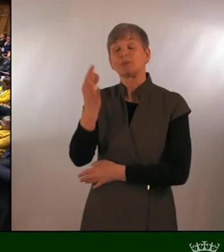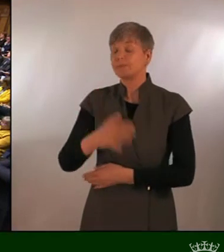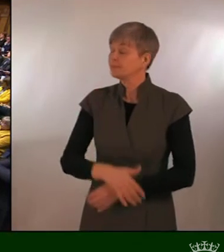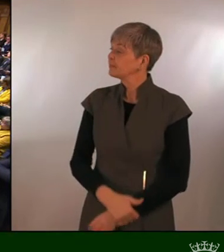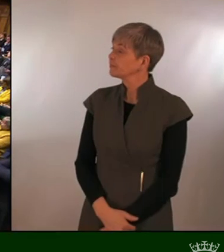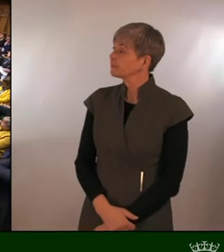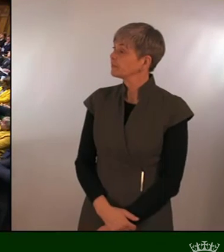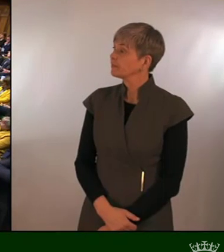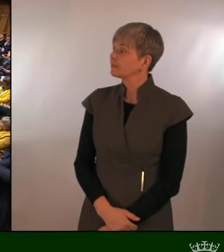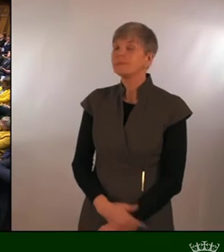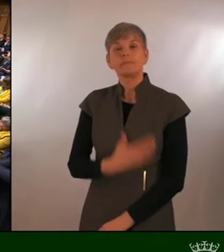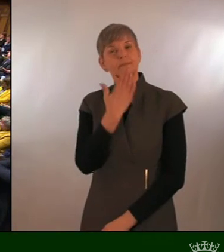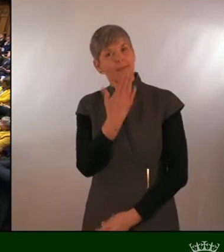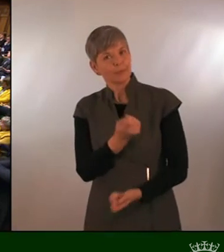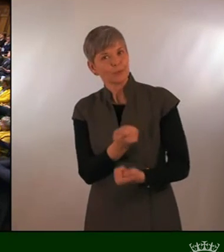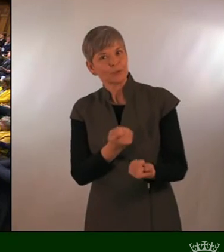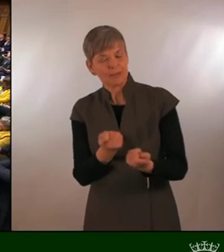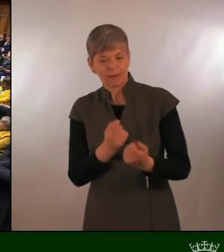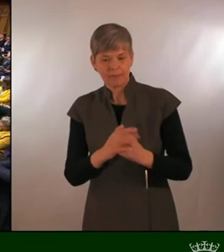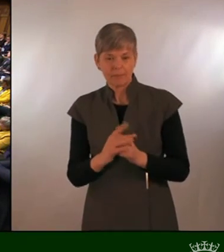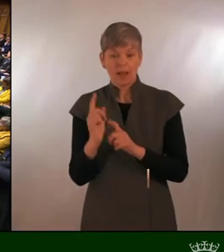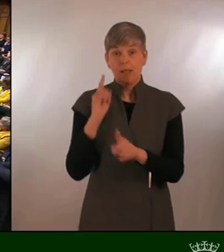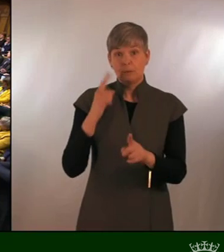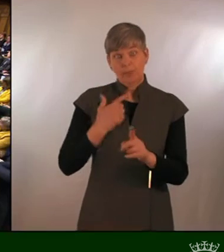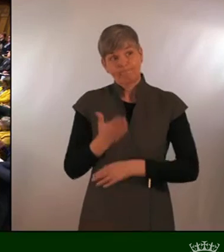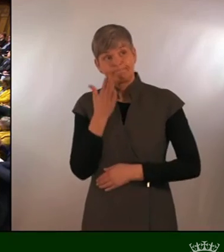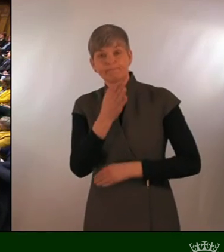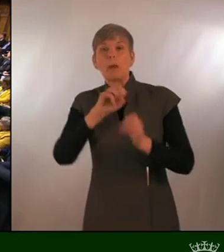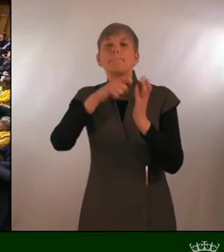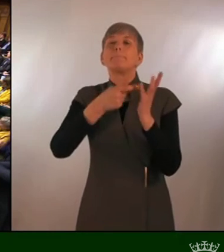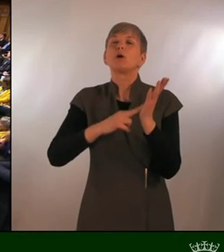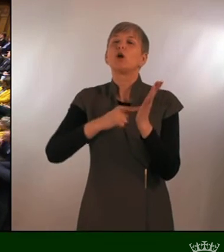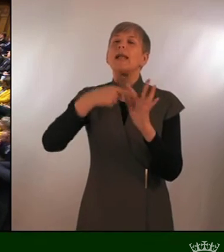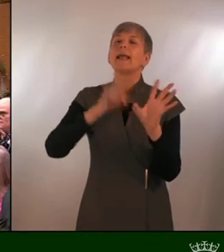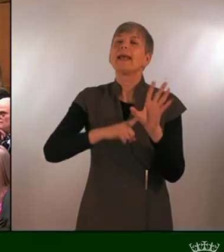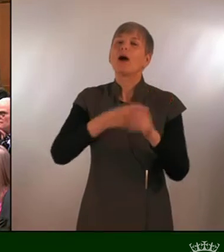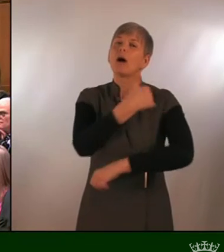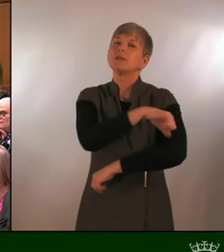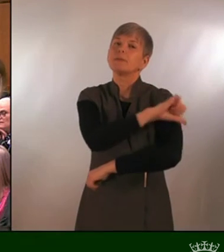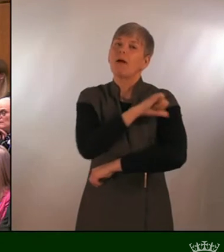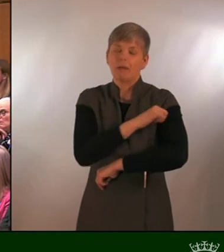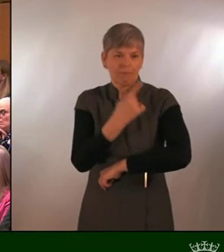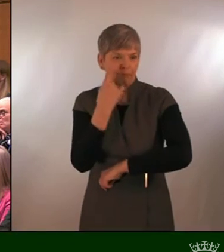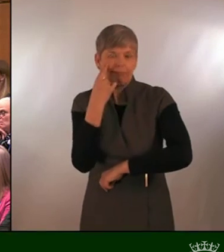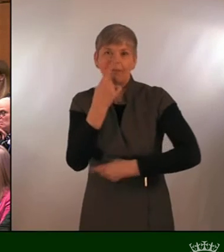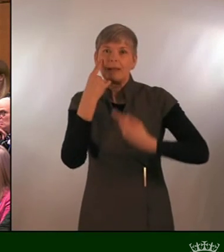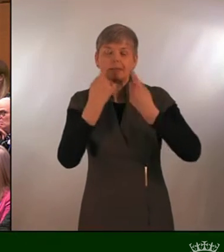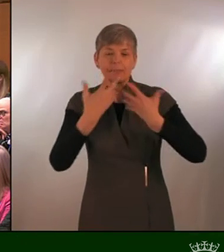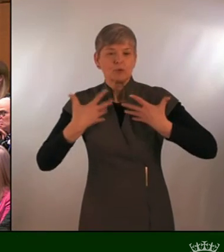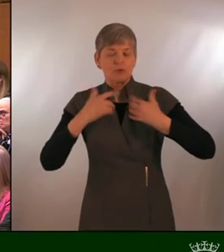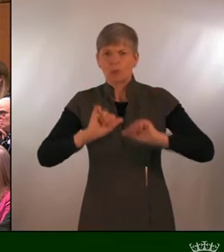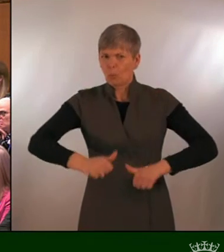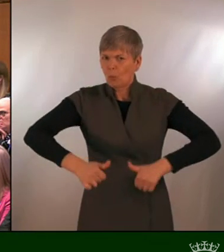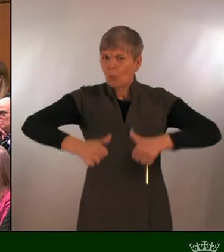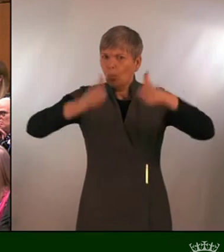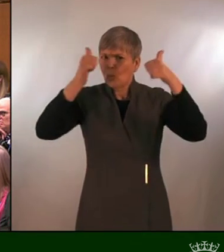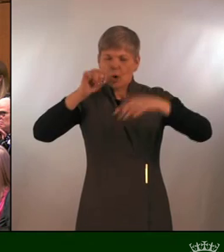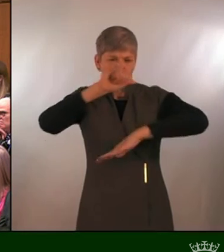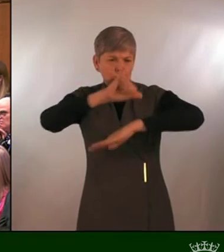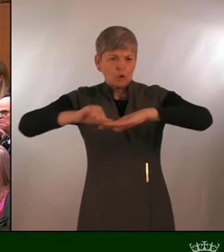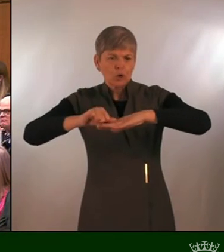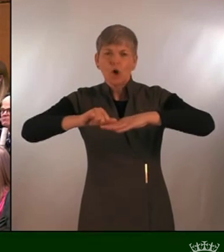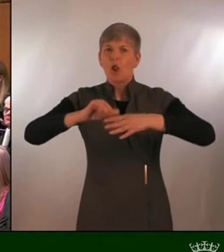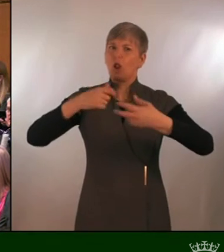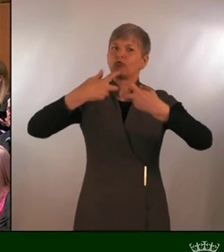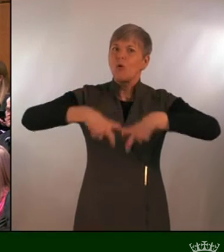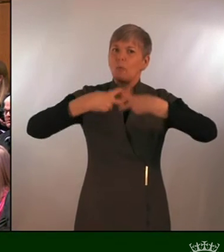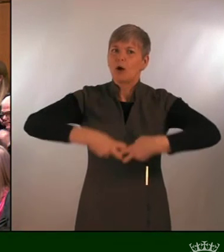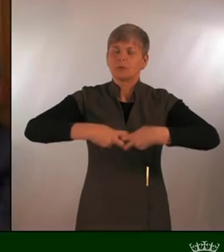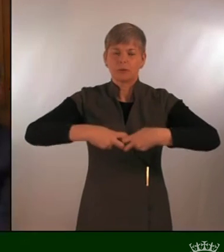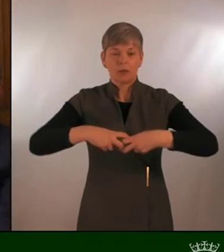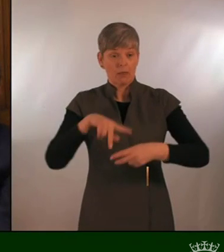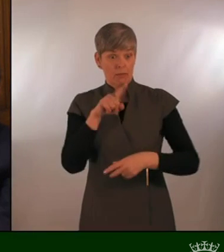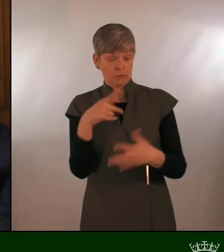Last week, I had the pleasure of visiting Burnley hospital to see a demonstration of an advanced surgical robot, which represents a leap forward in the health provision in my constituency.